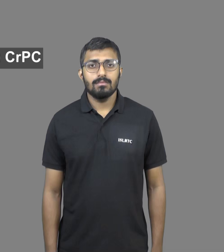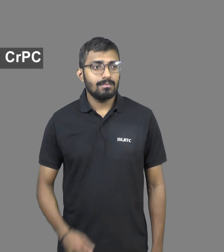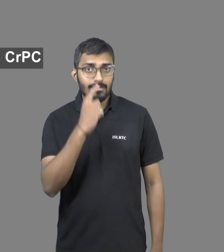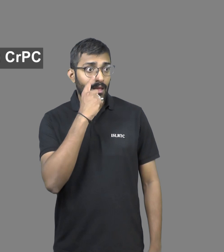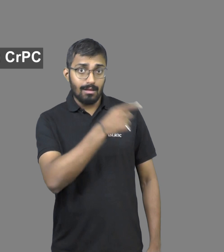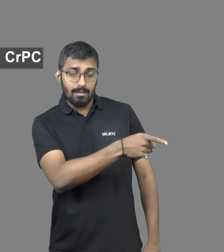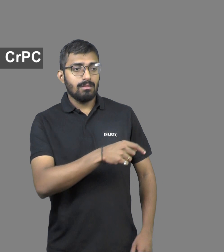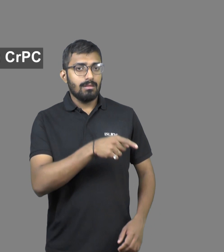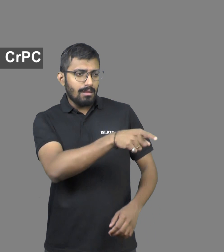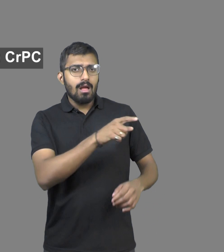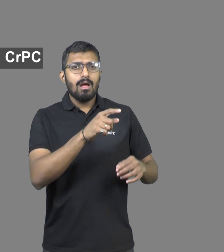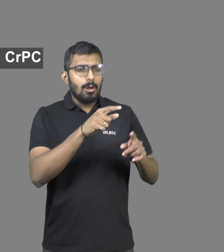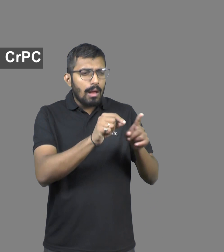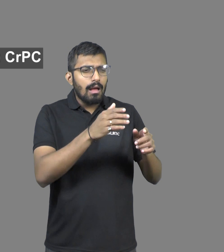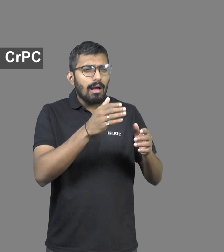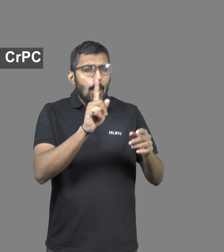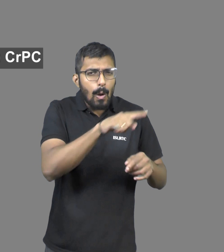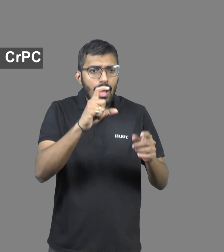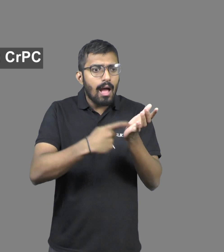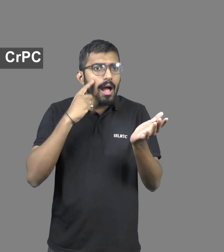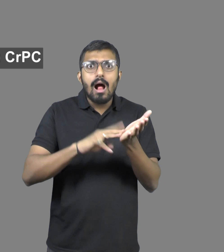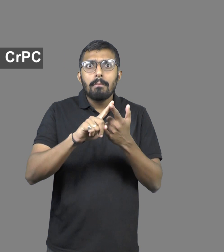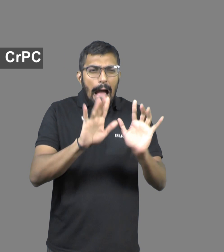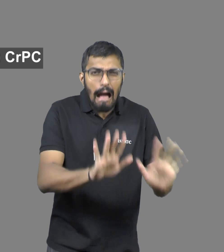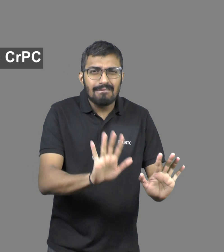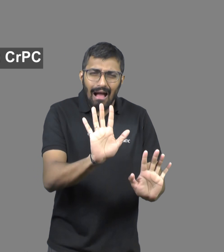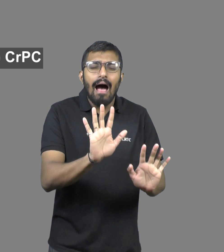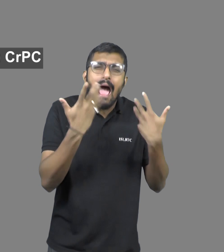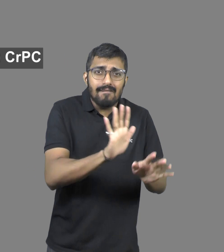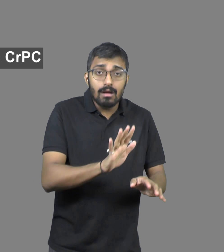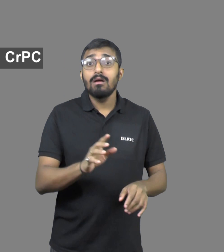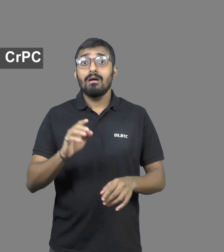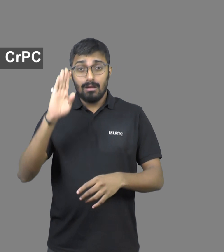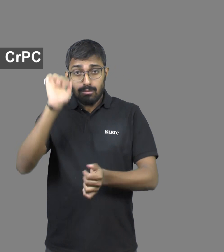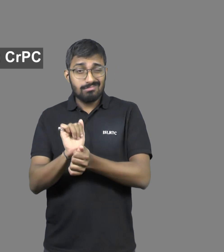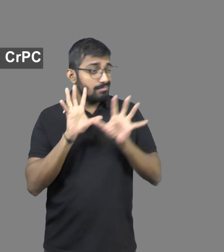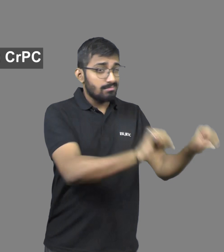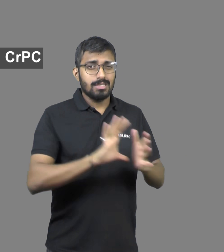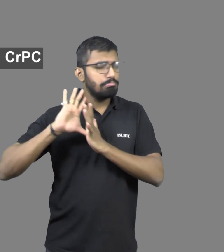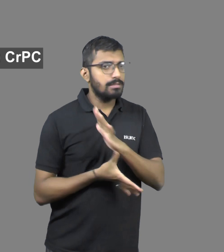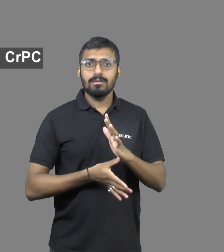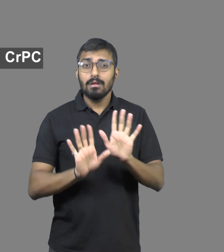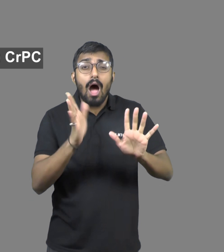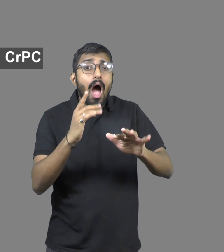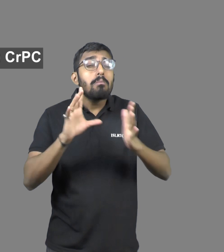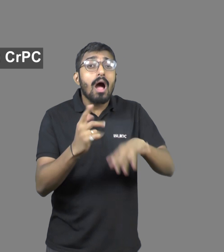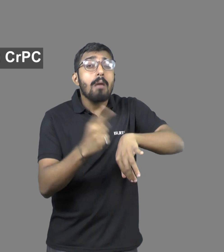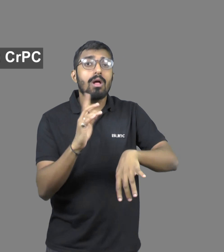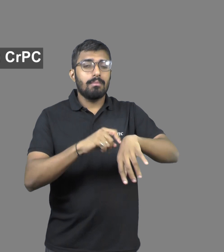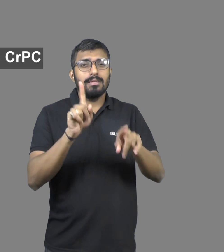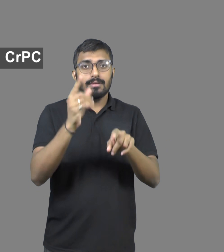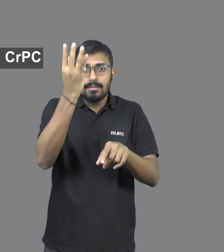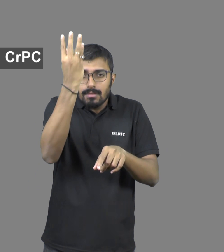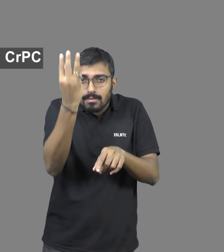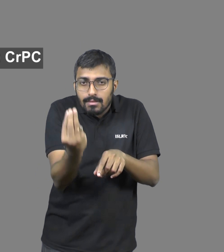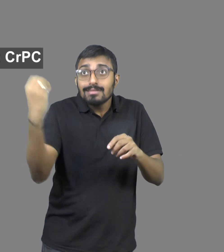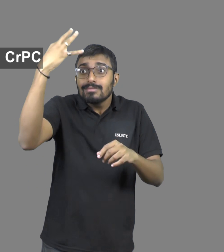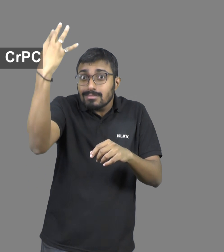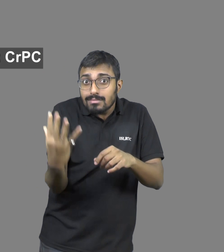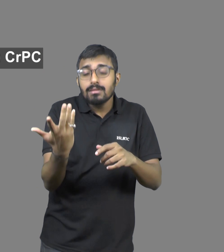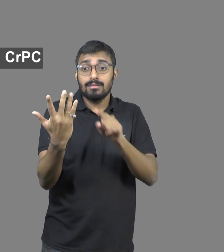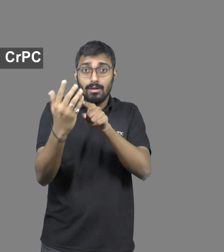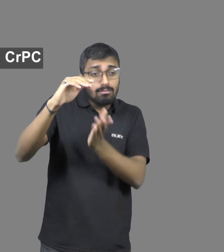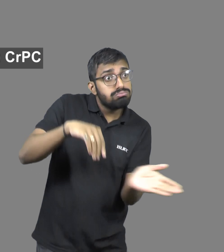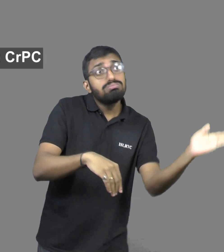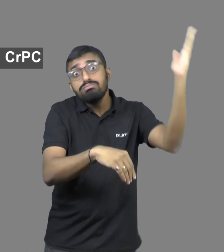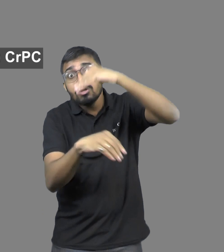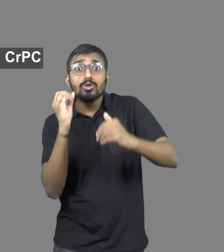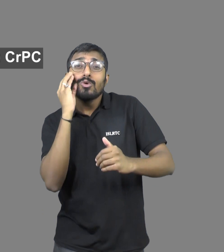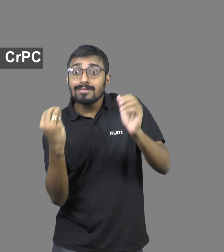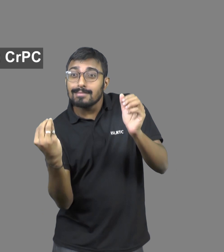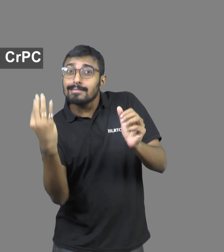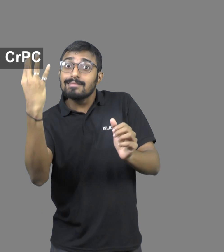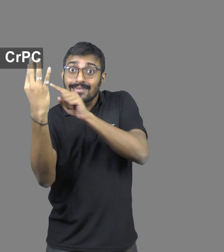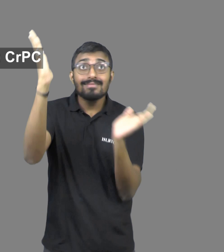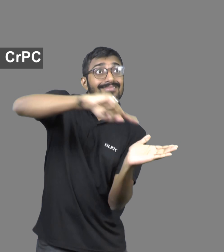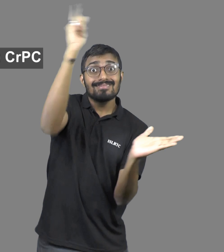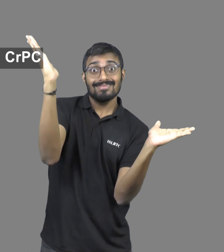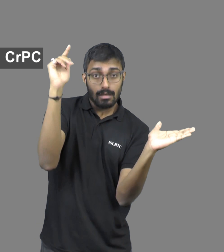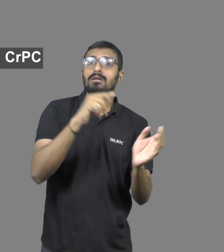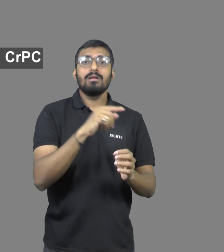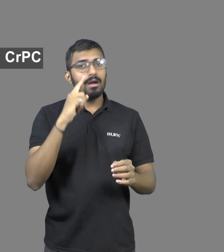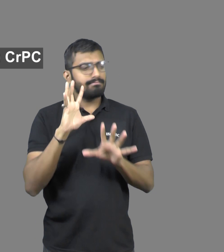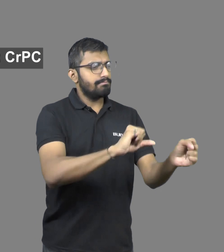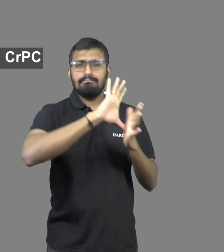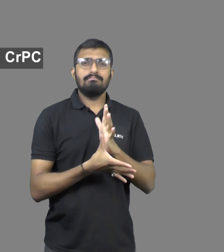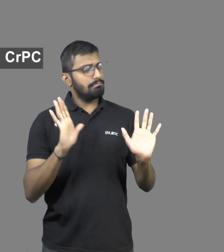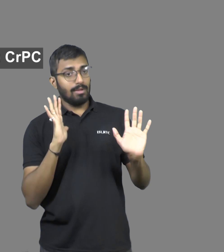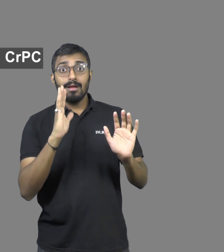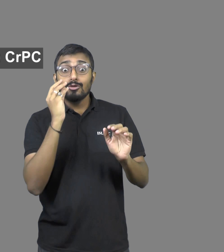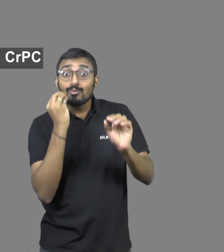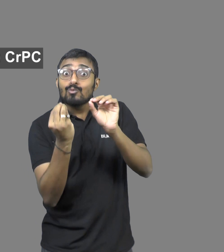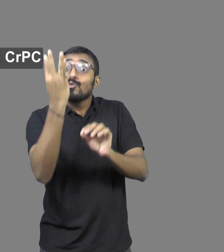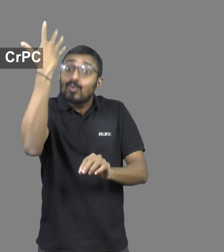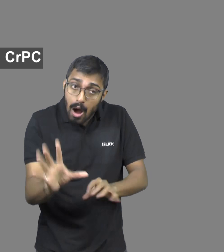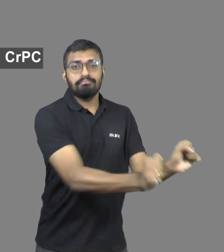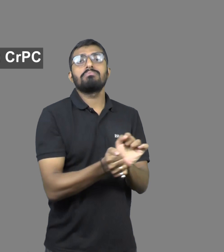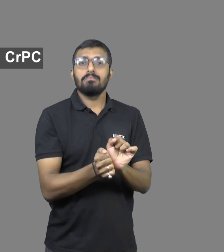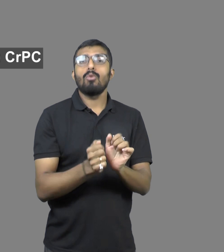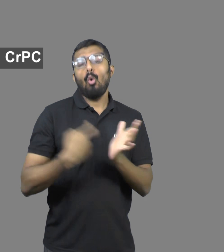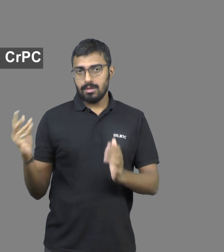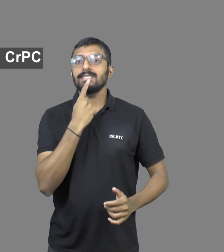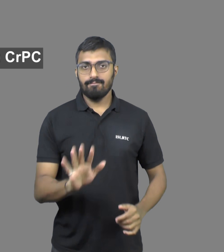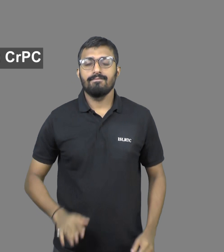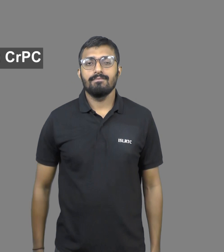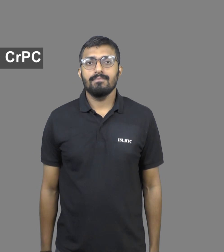Section 46 CRPC